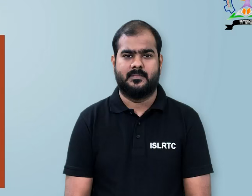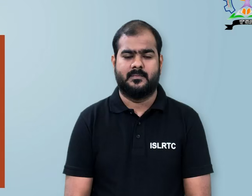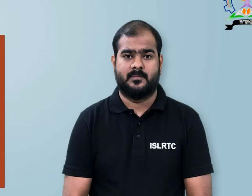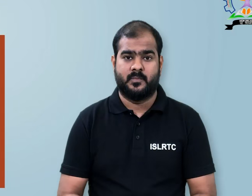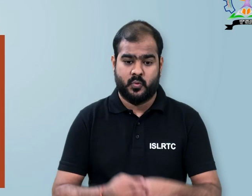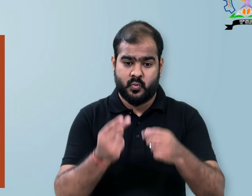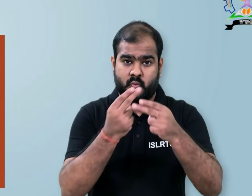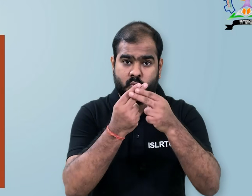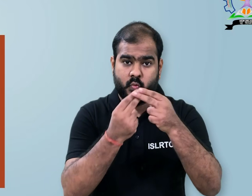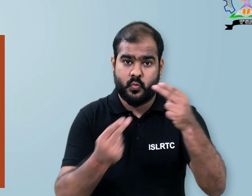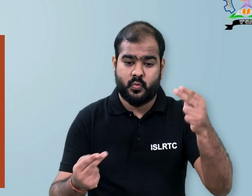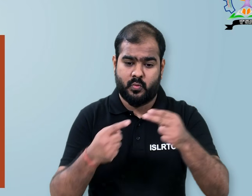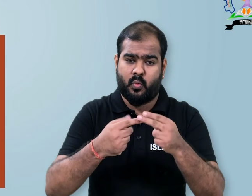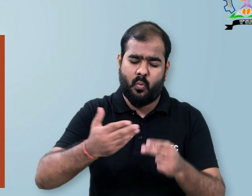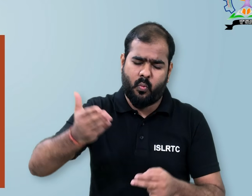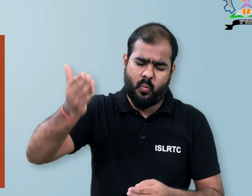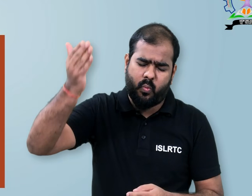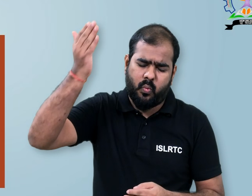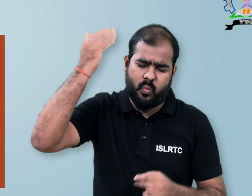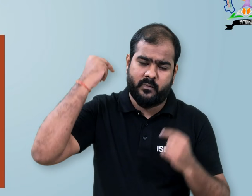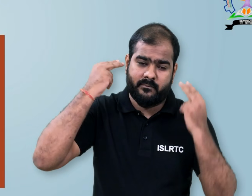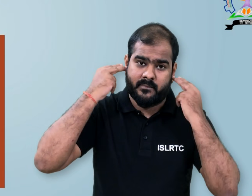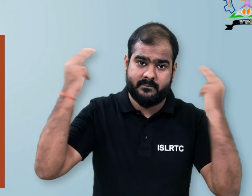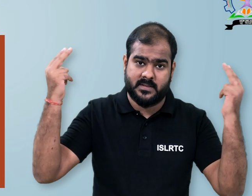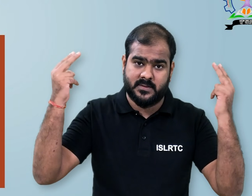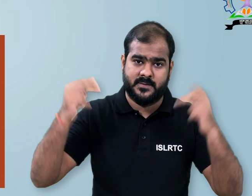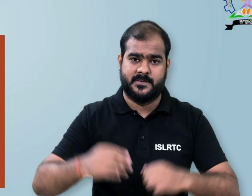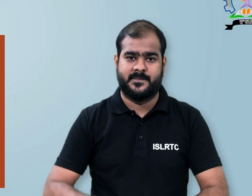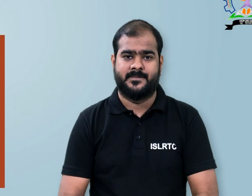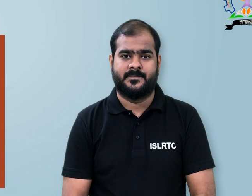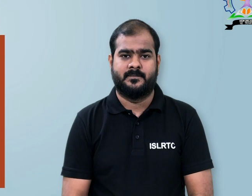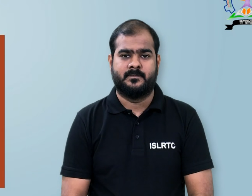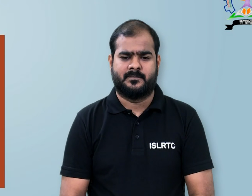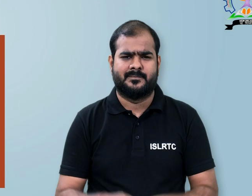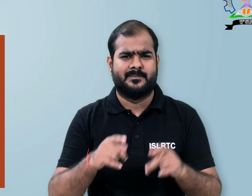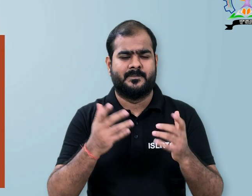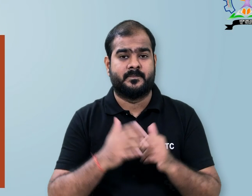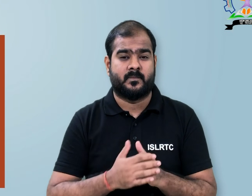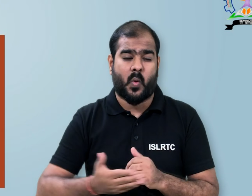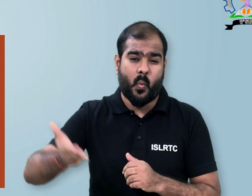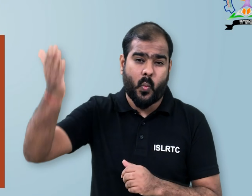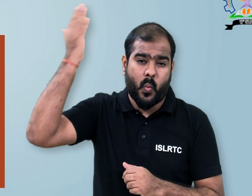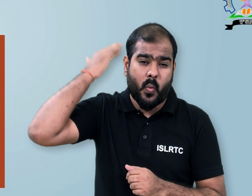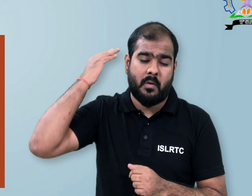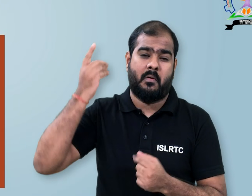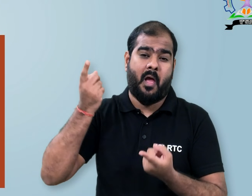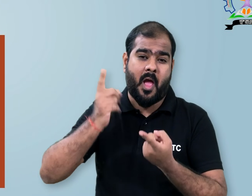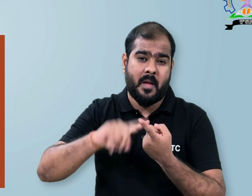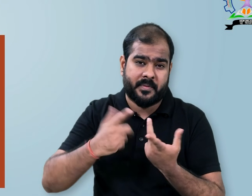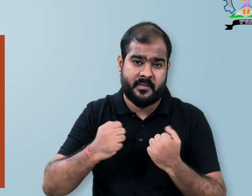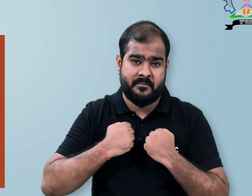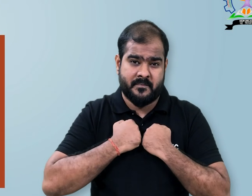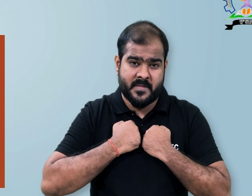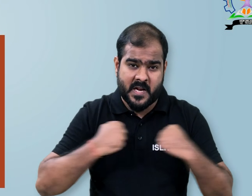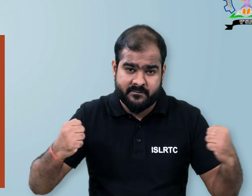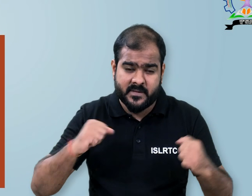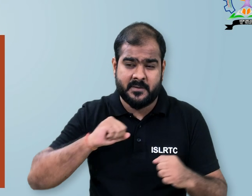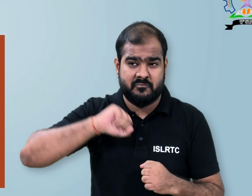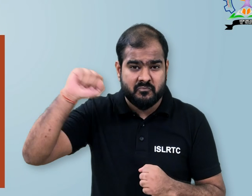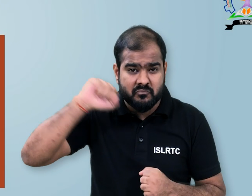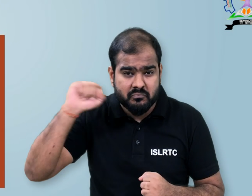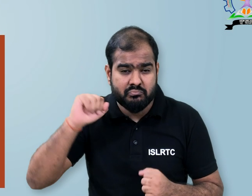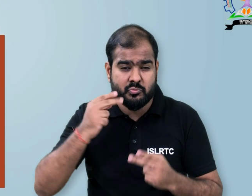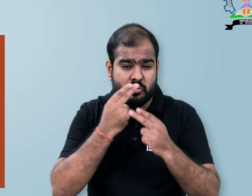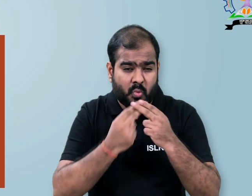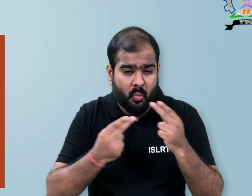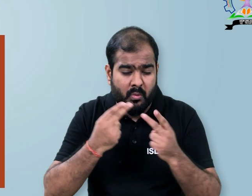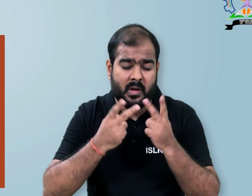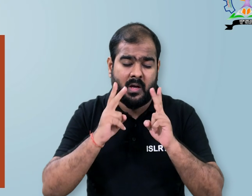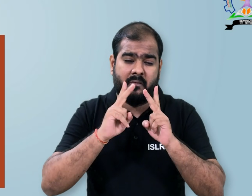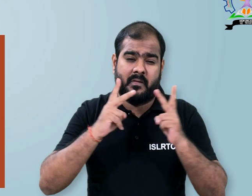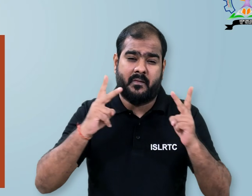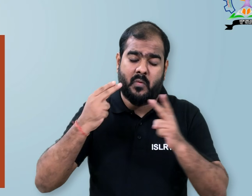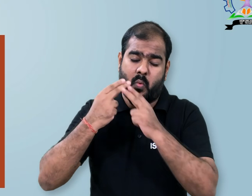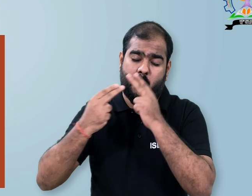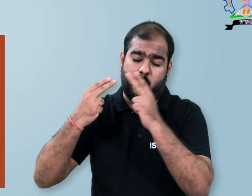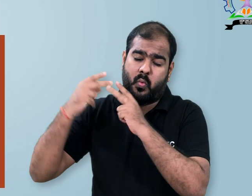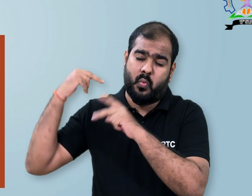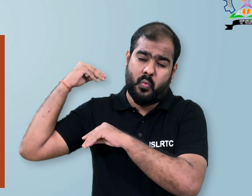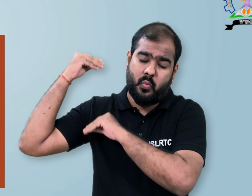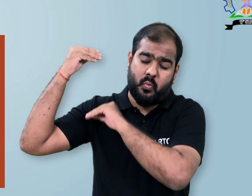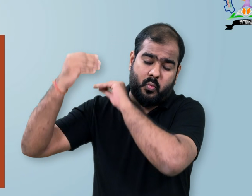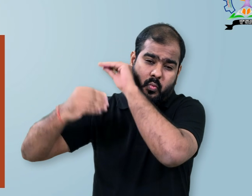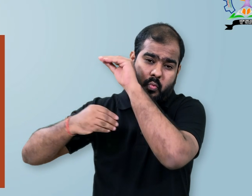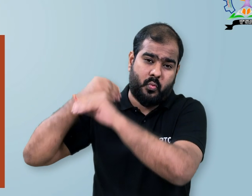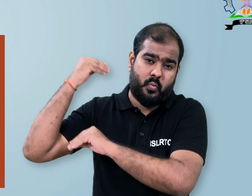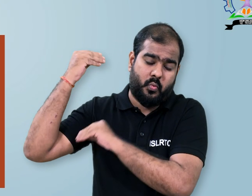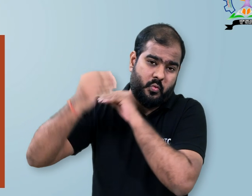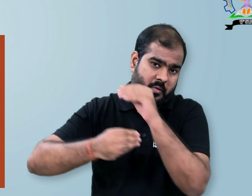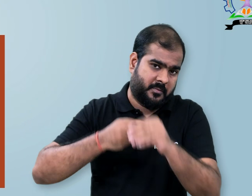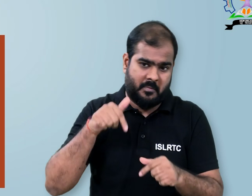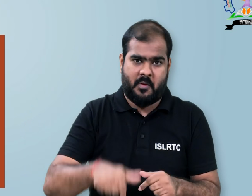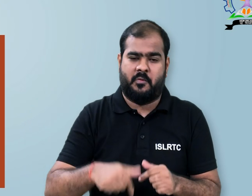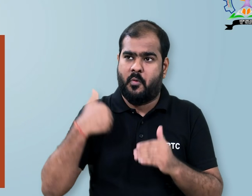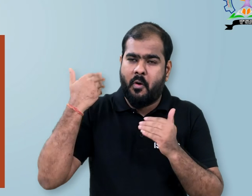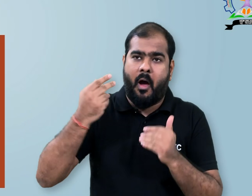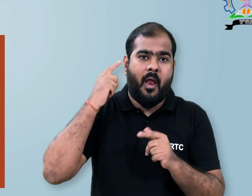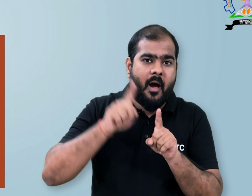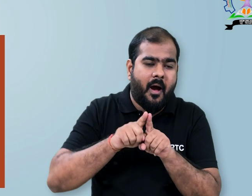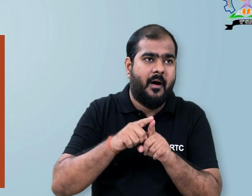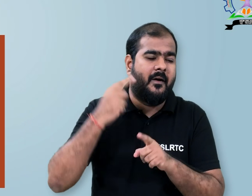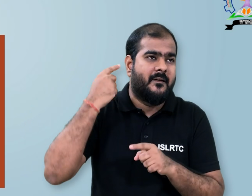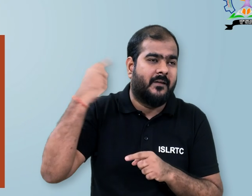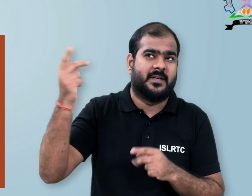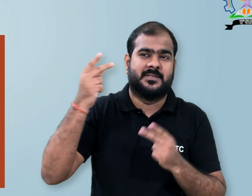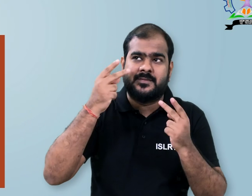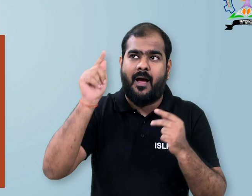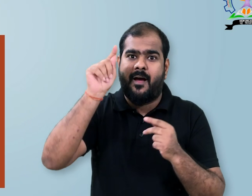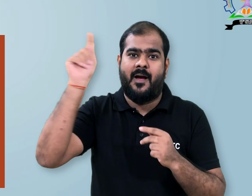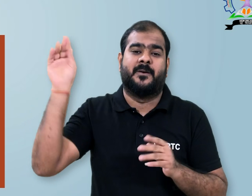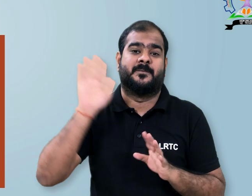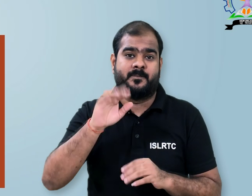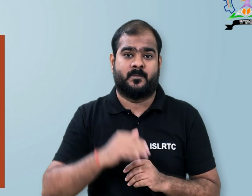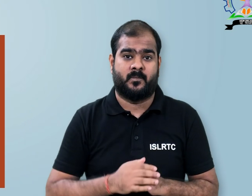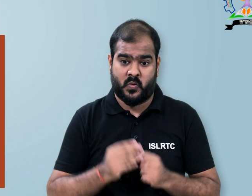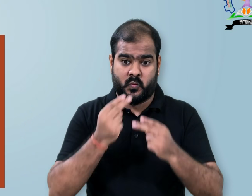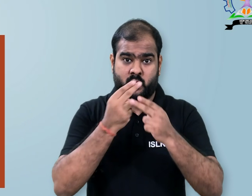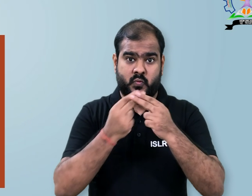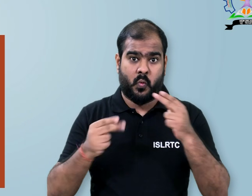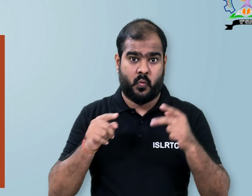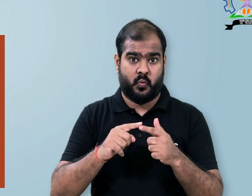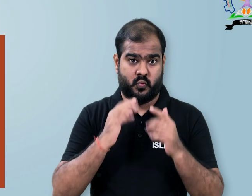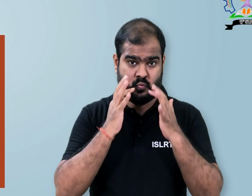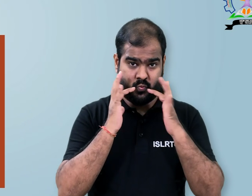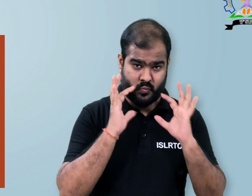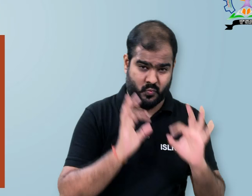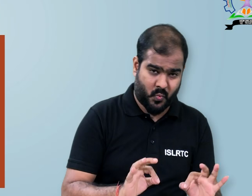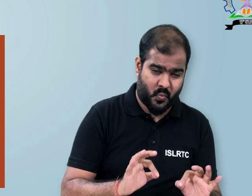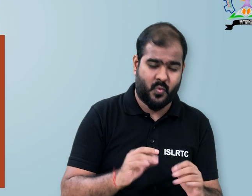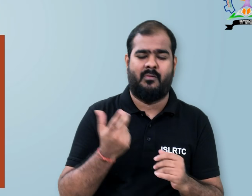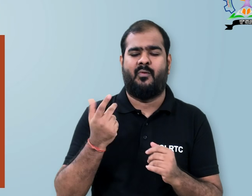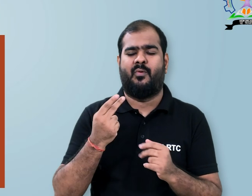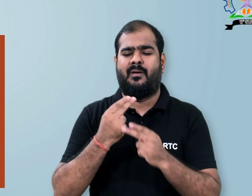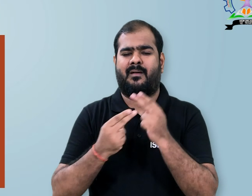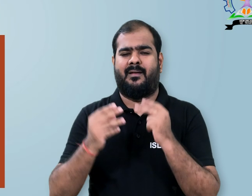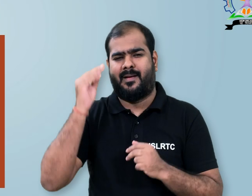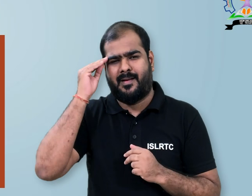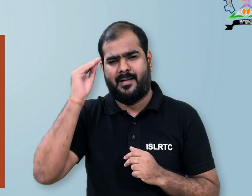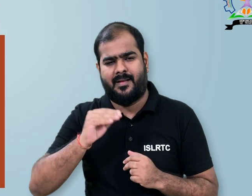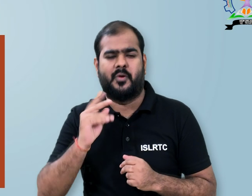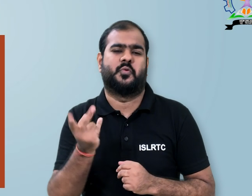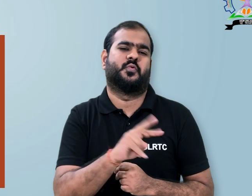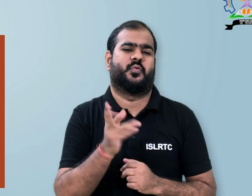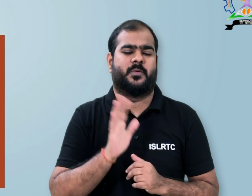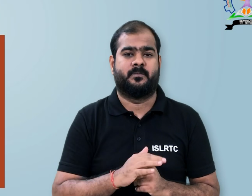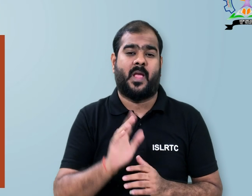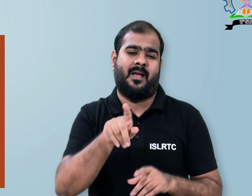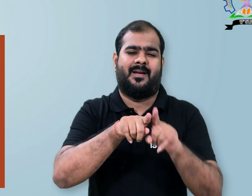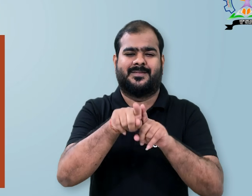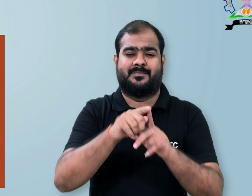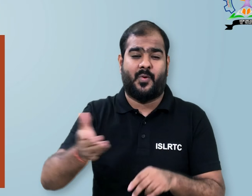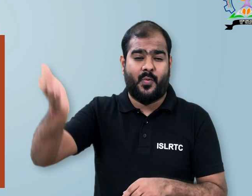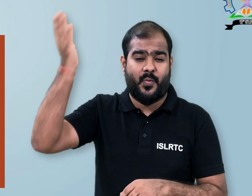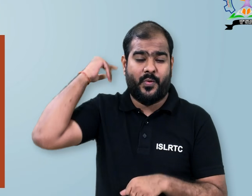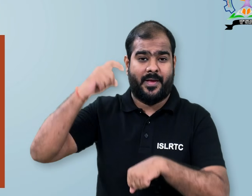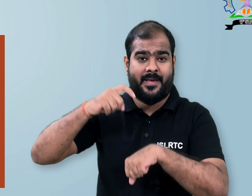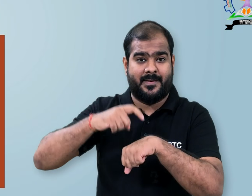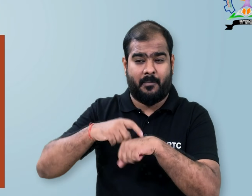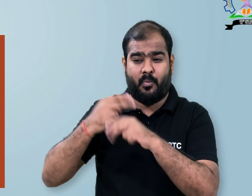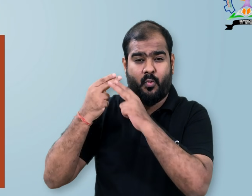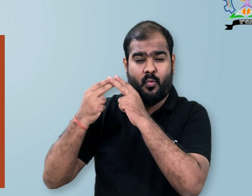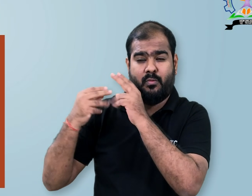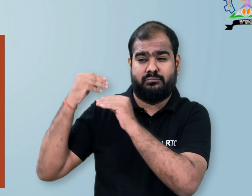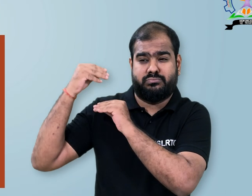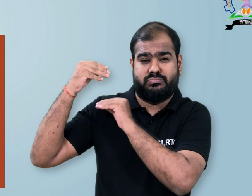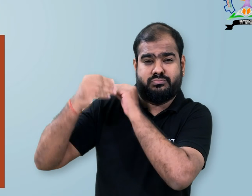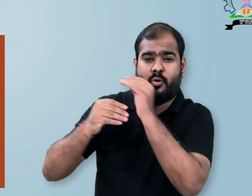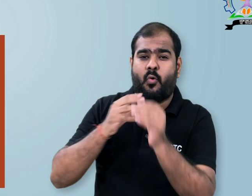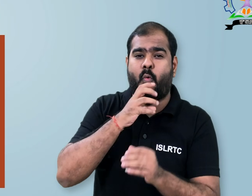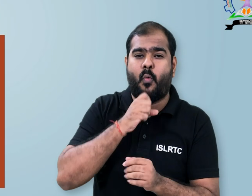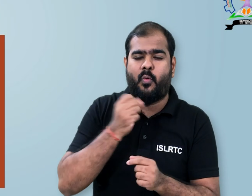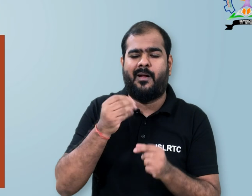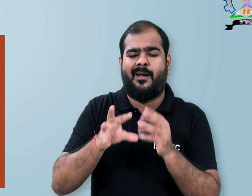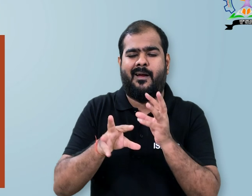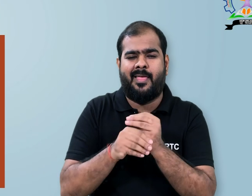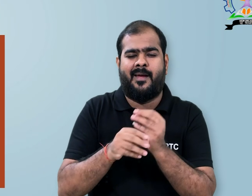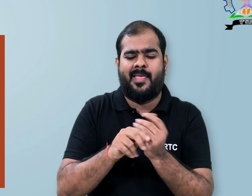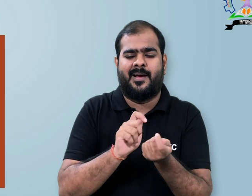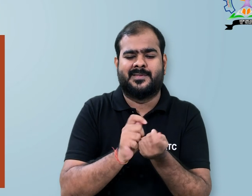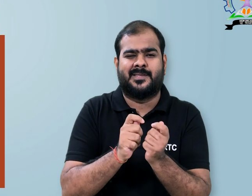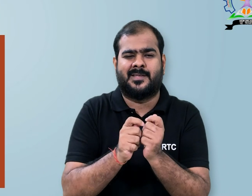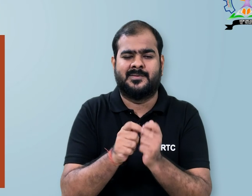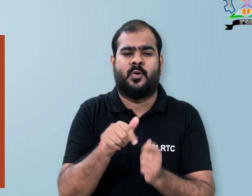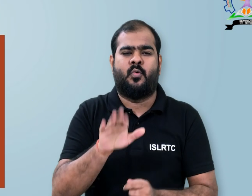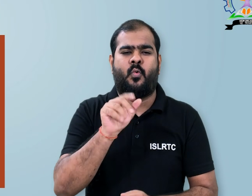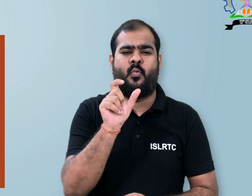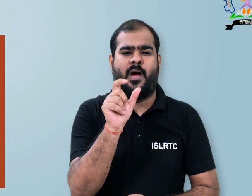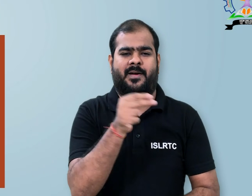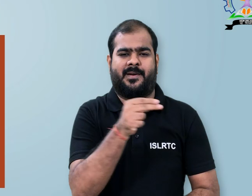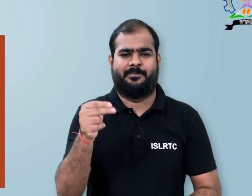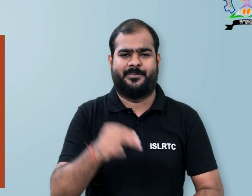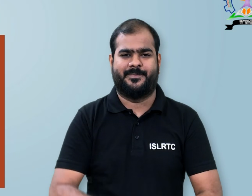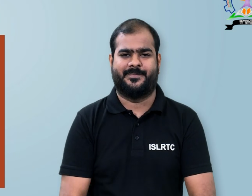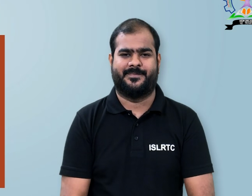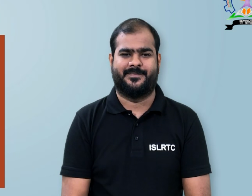Legend (Story) a very old story or set of stories from ancient times, or the stories, not always true, that people tell about a famous event or person.